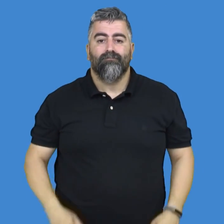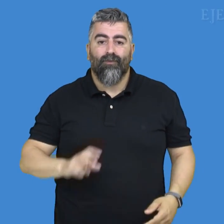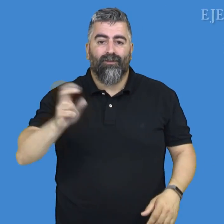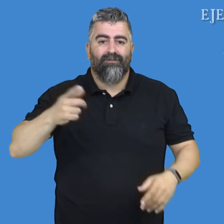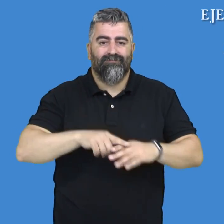otro